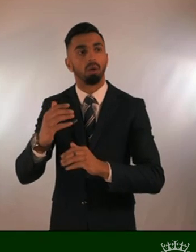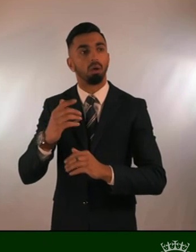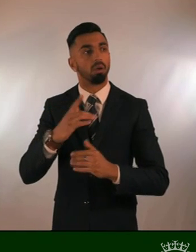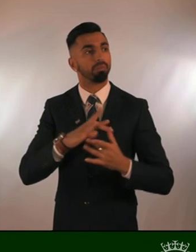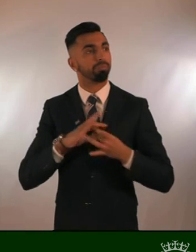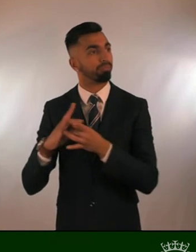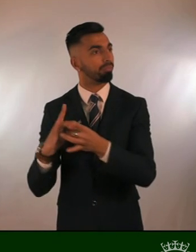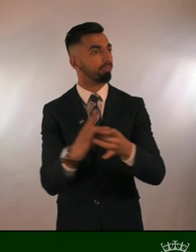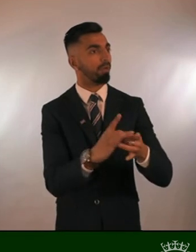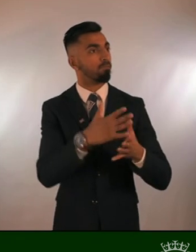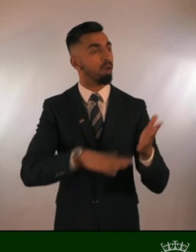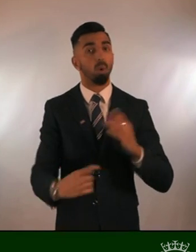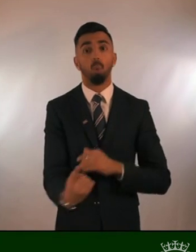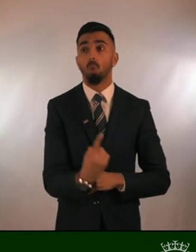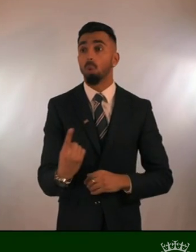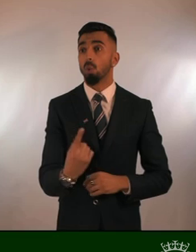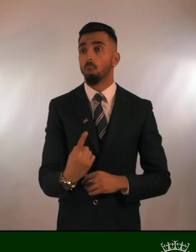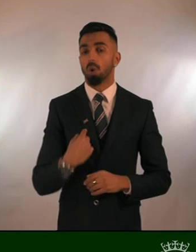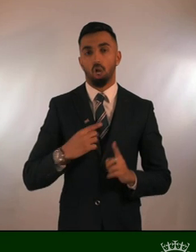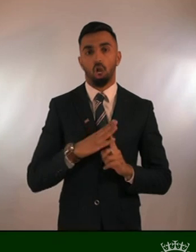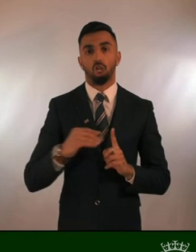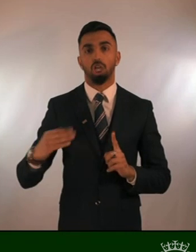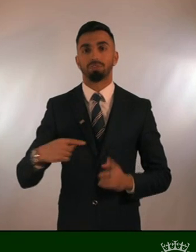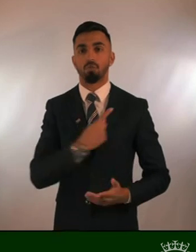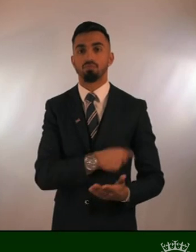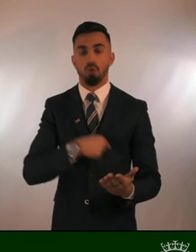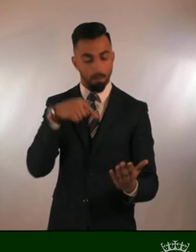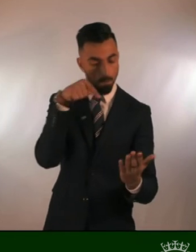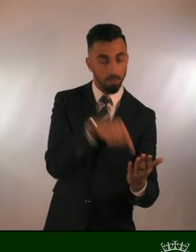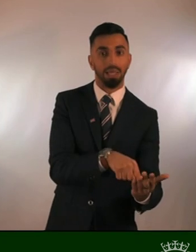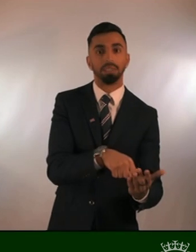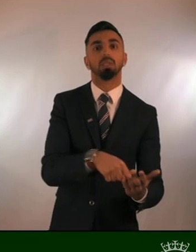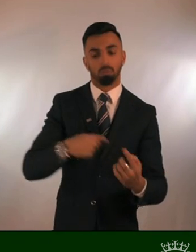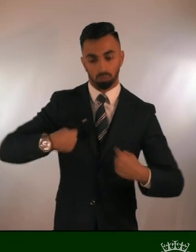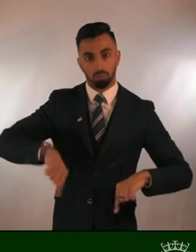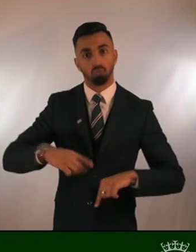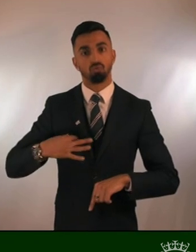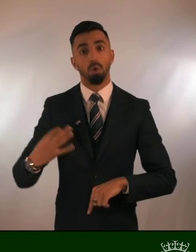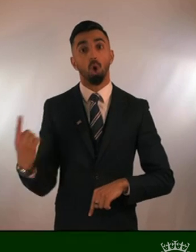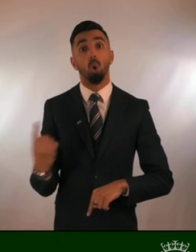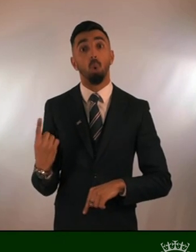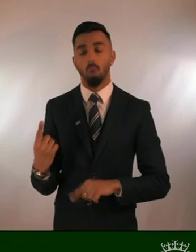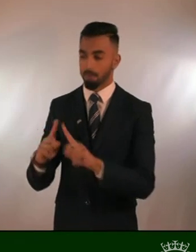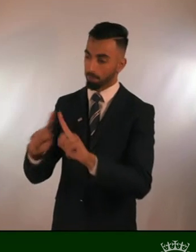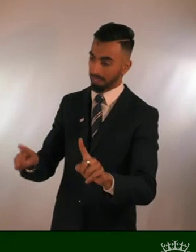This is a Budget that delivers on our promises—a people’s Budget from a people’s Government—and I commend it to the House.